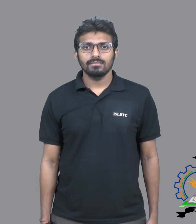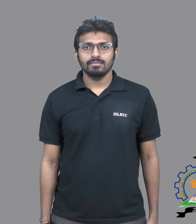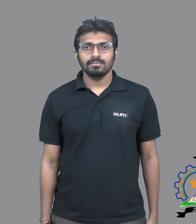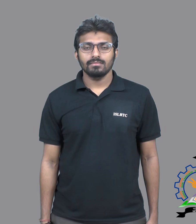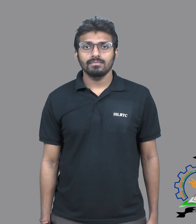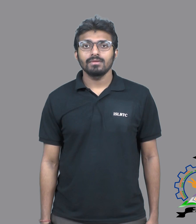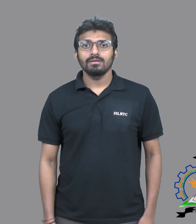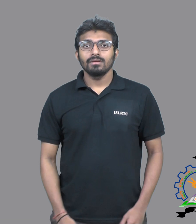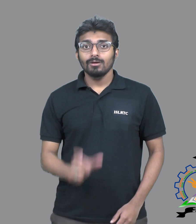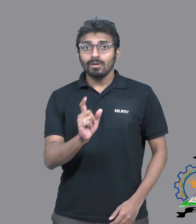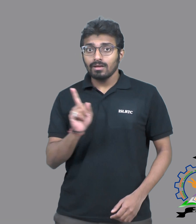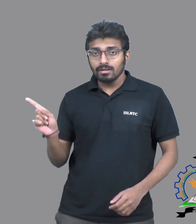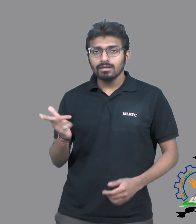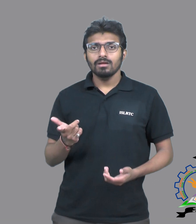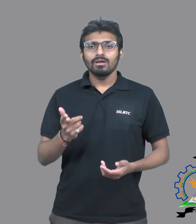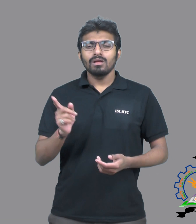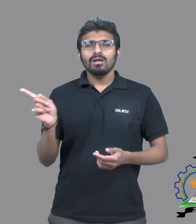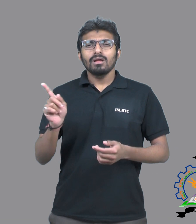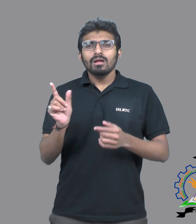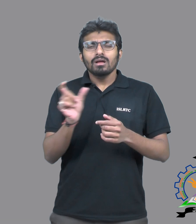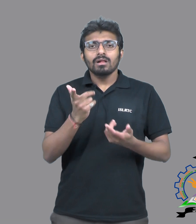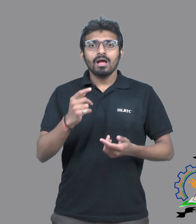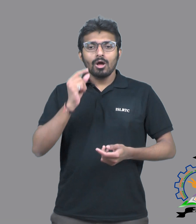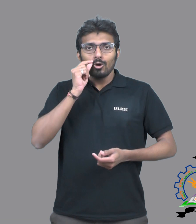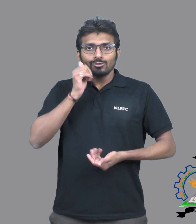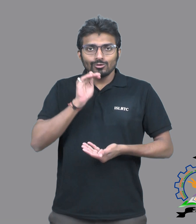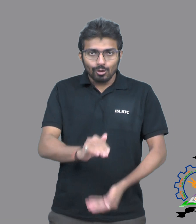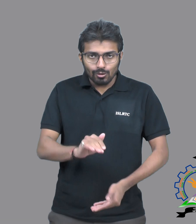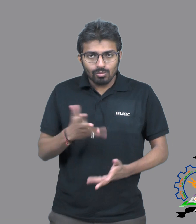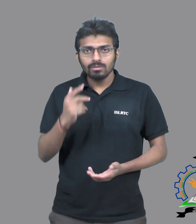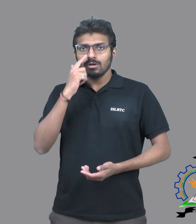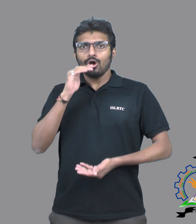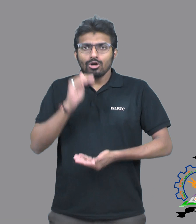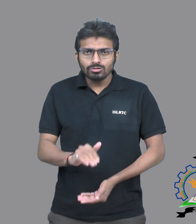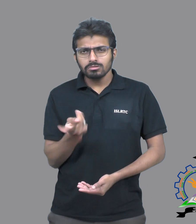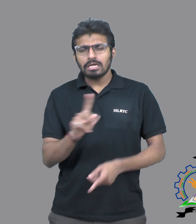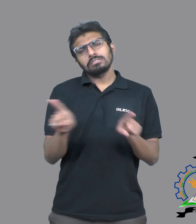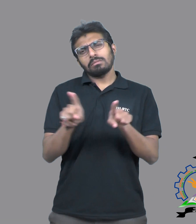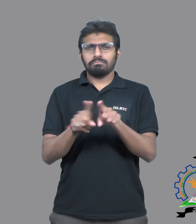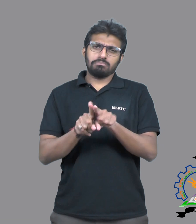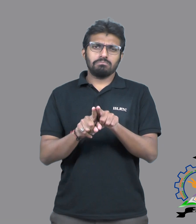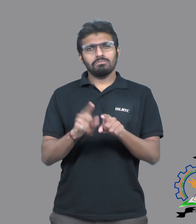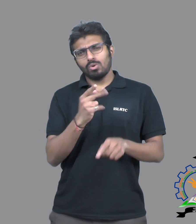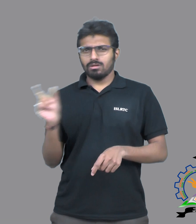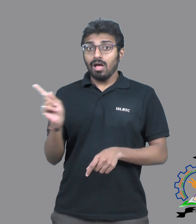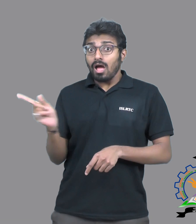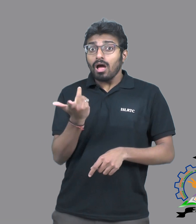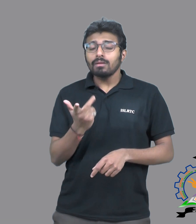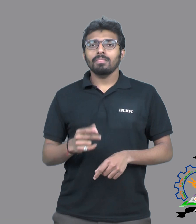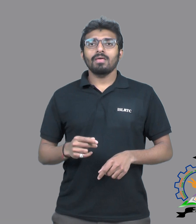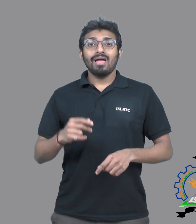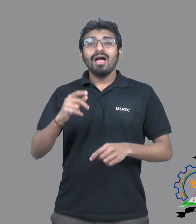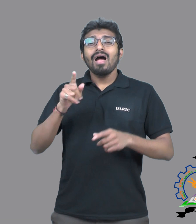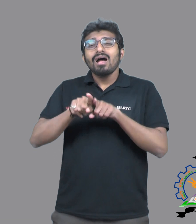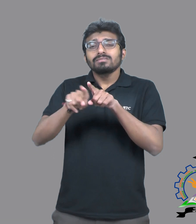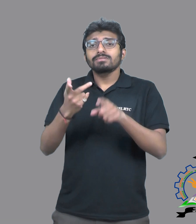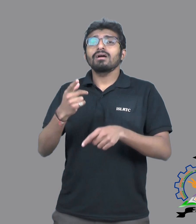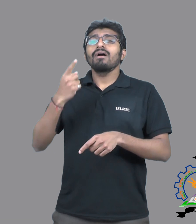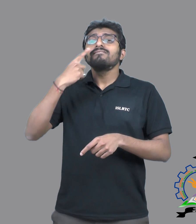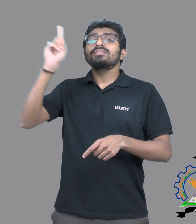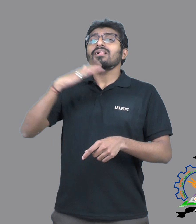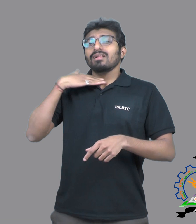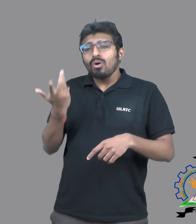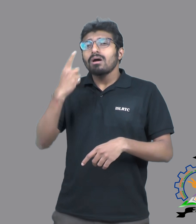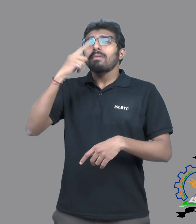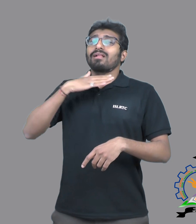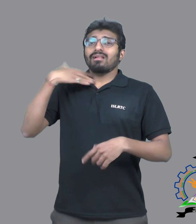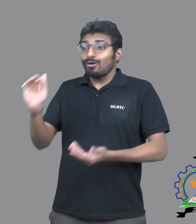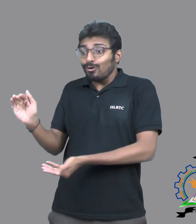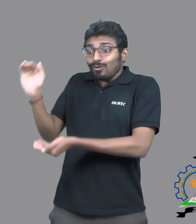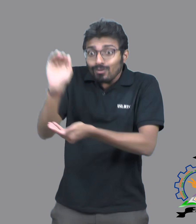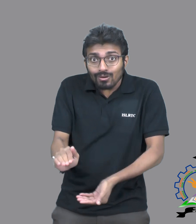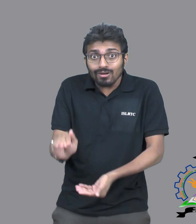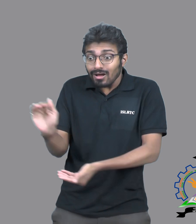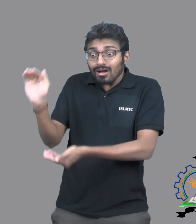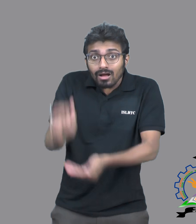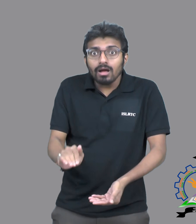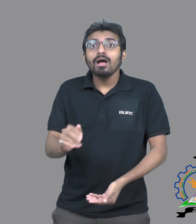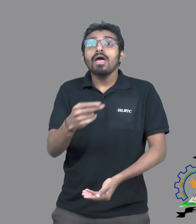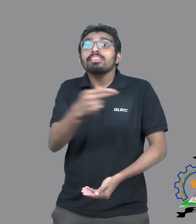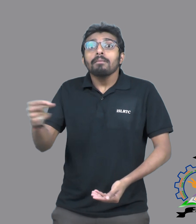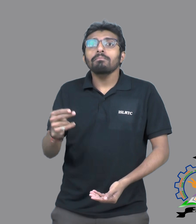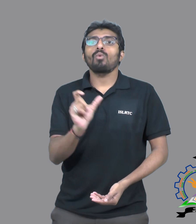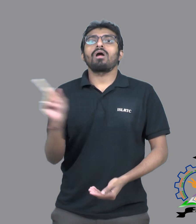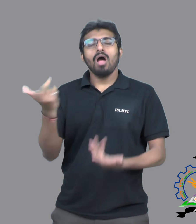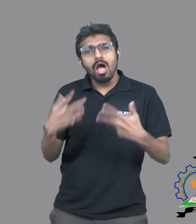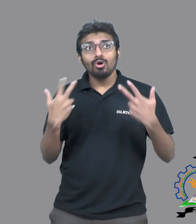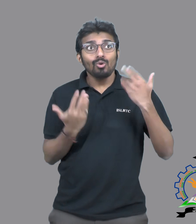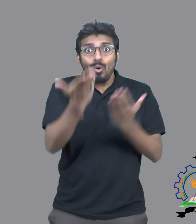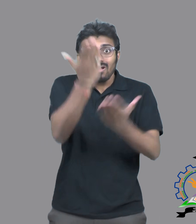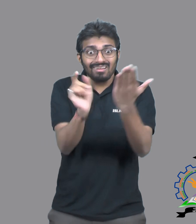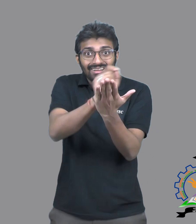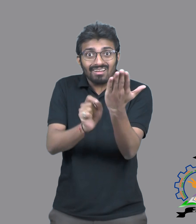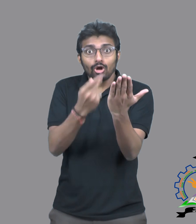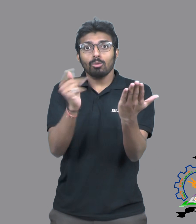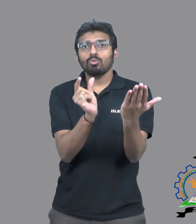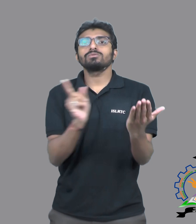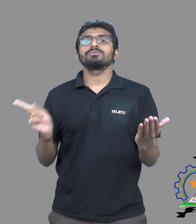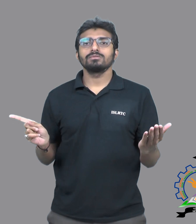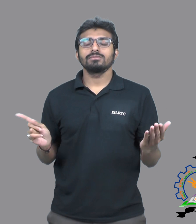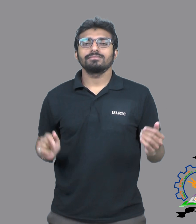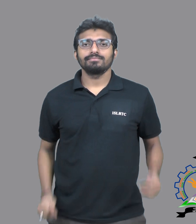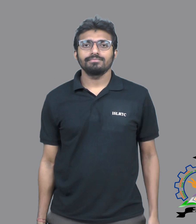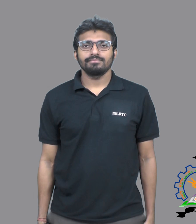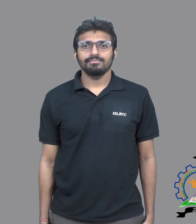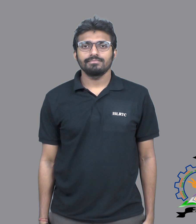Heir